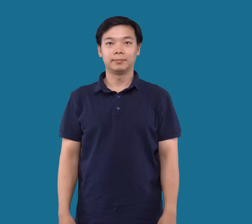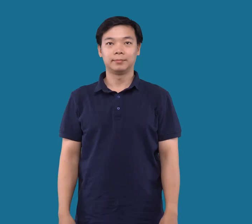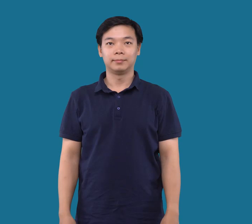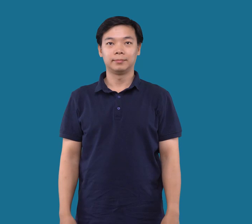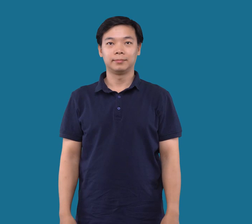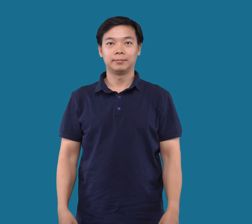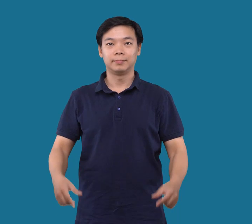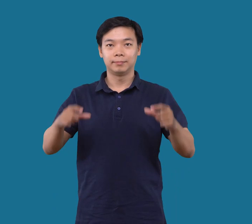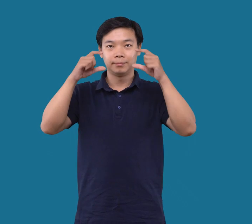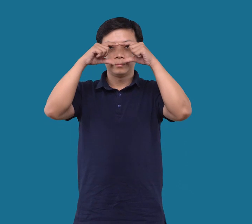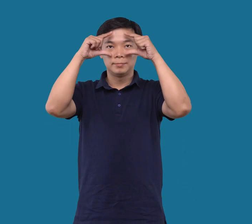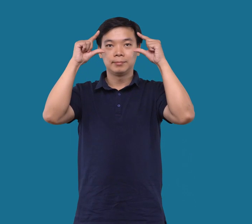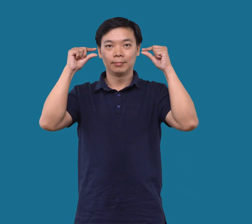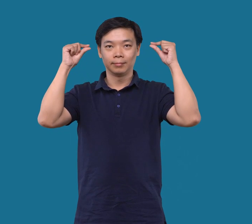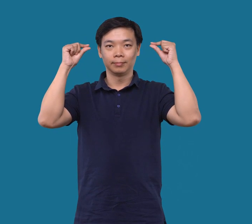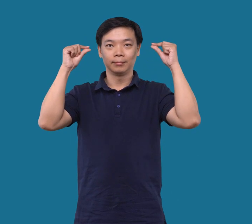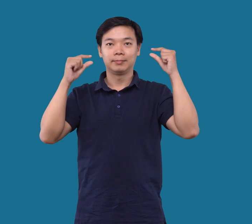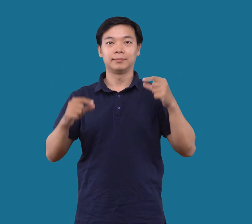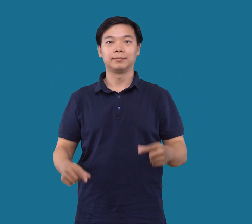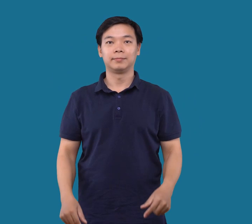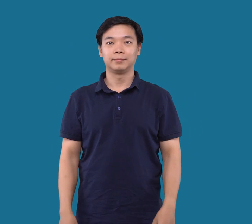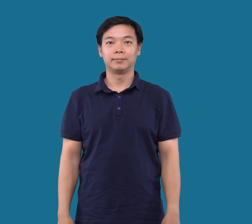con chồn